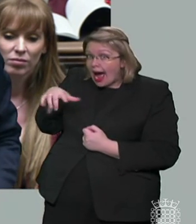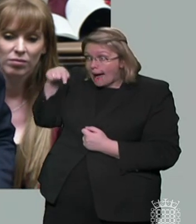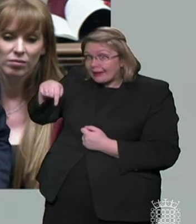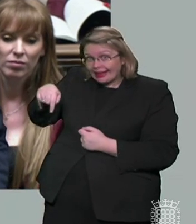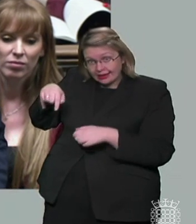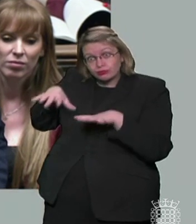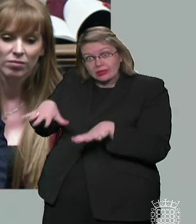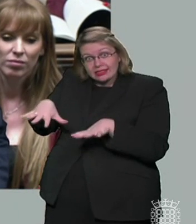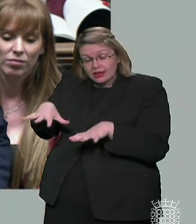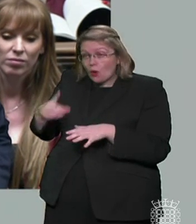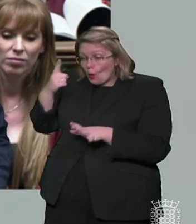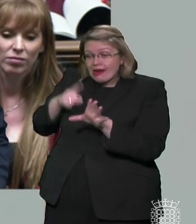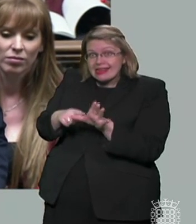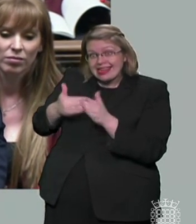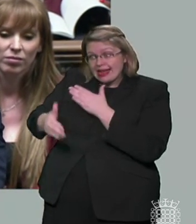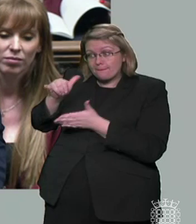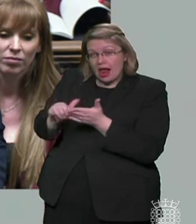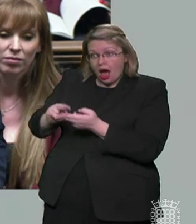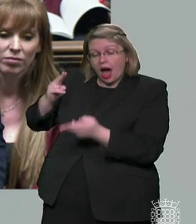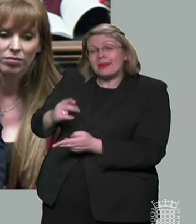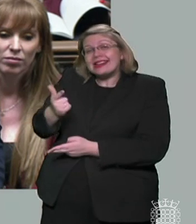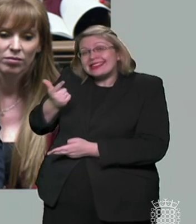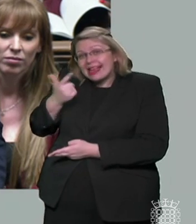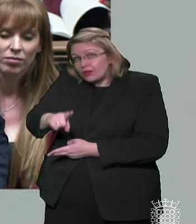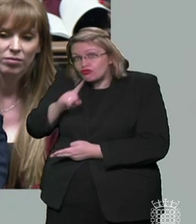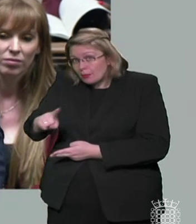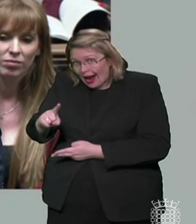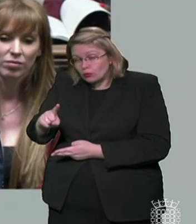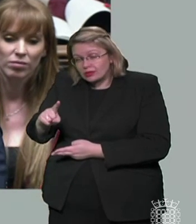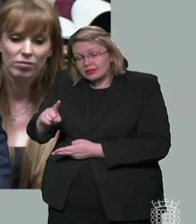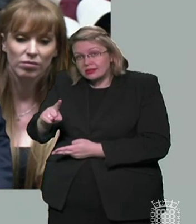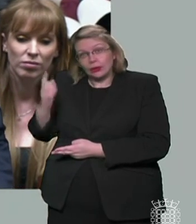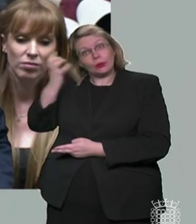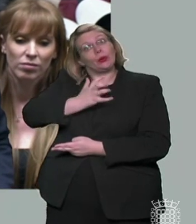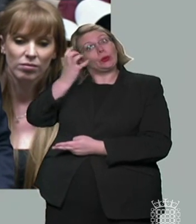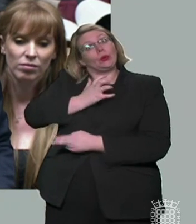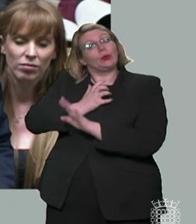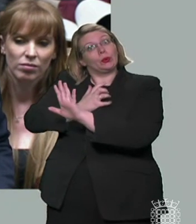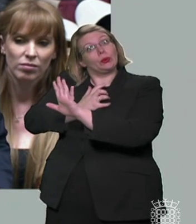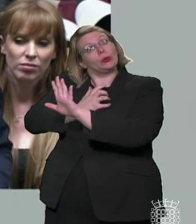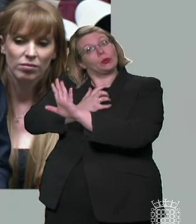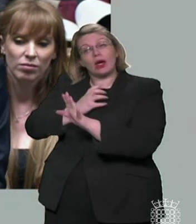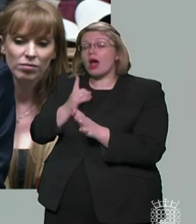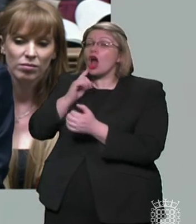They will not even receive their £200 loan from the Chancellor until October.